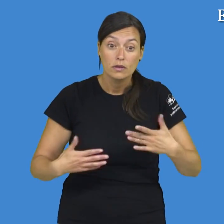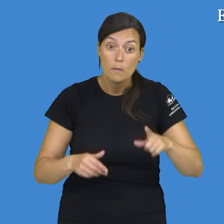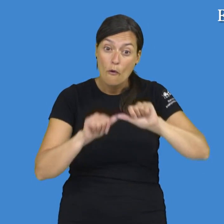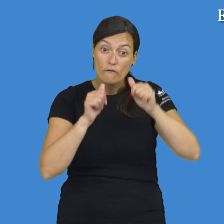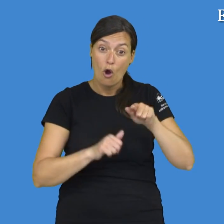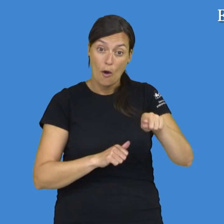forma